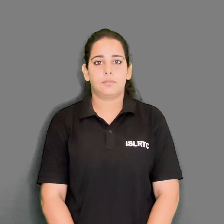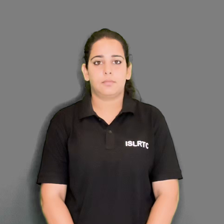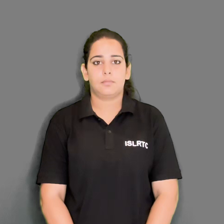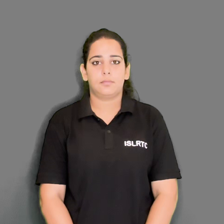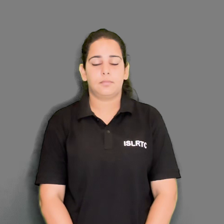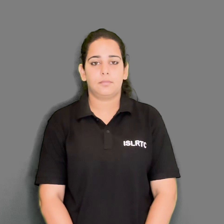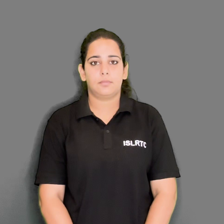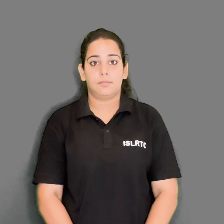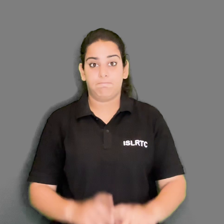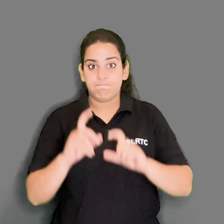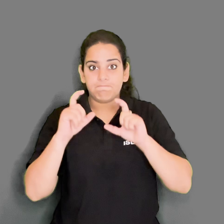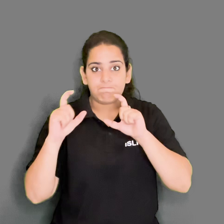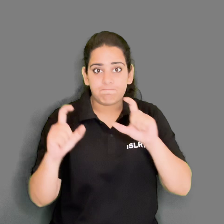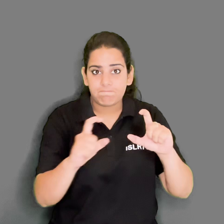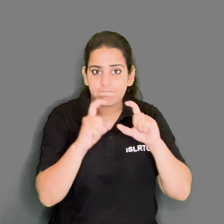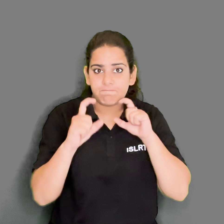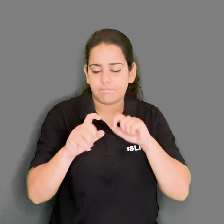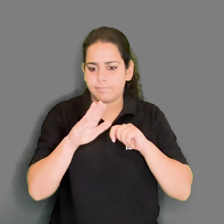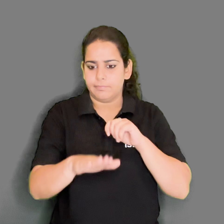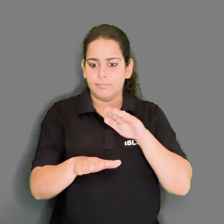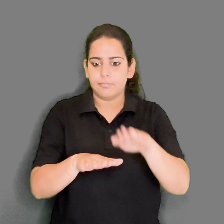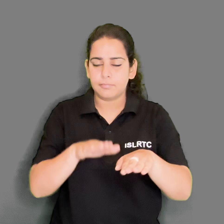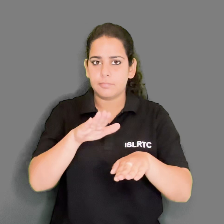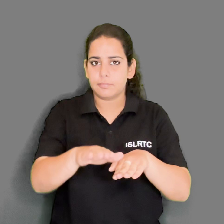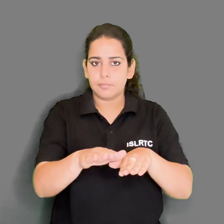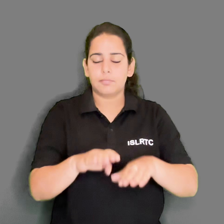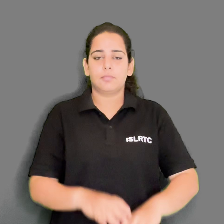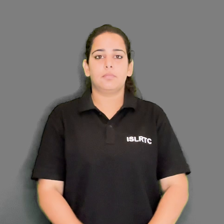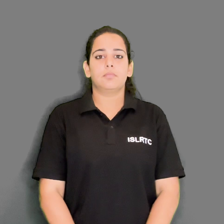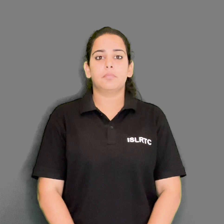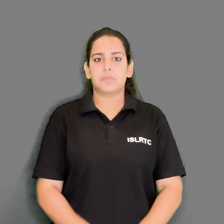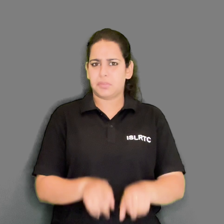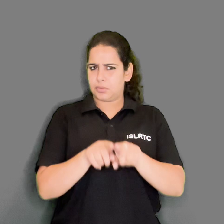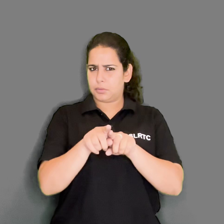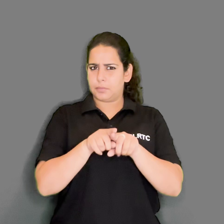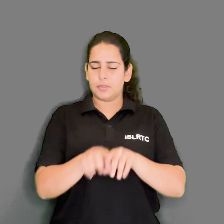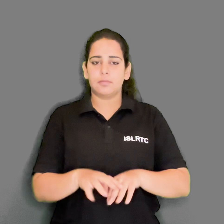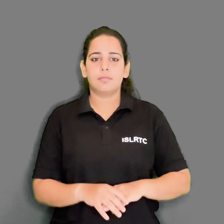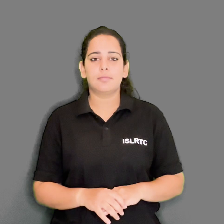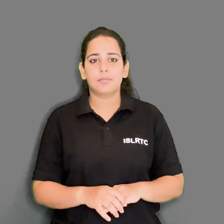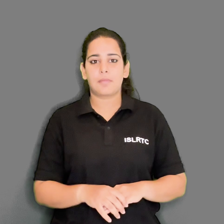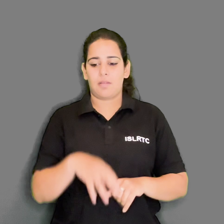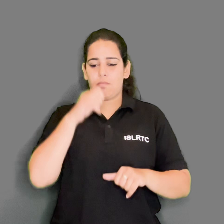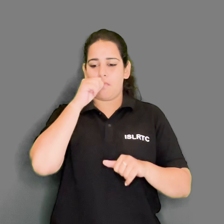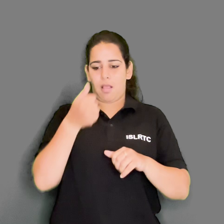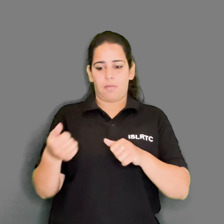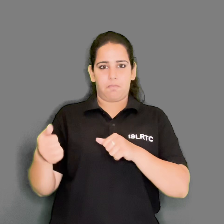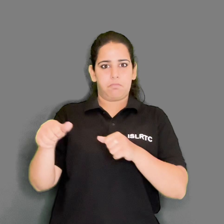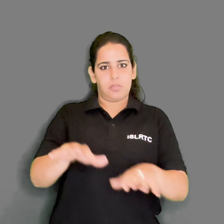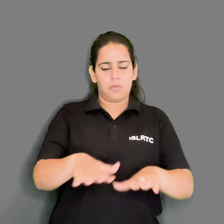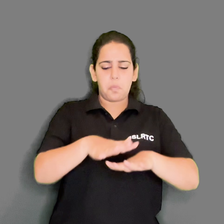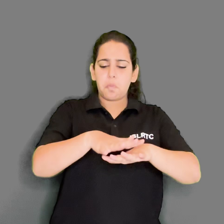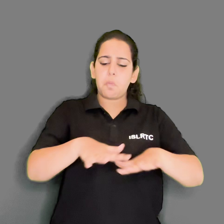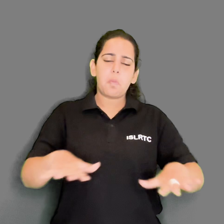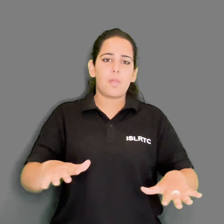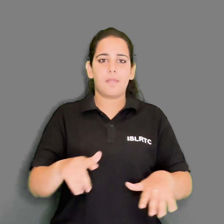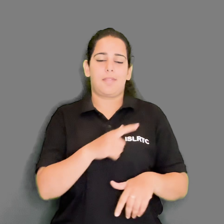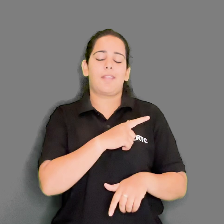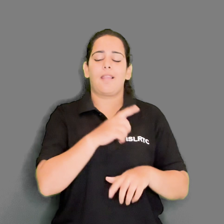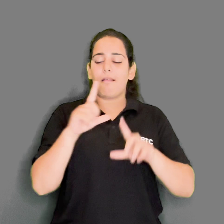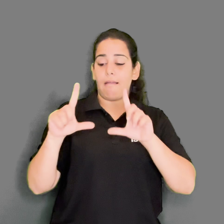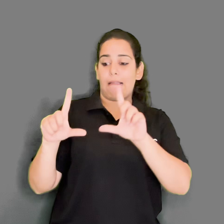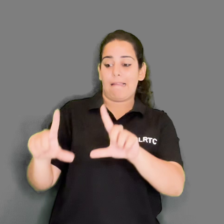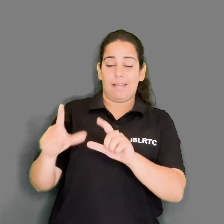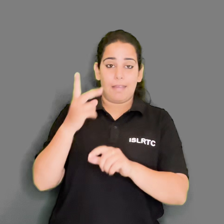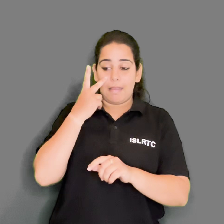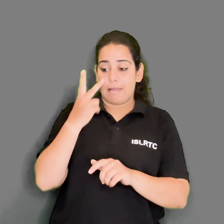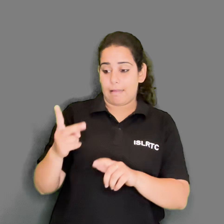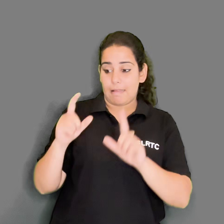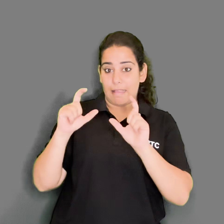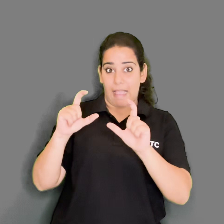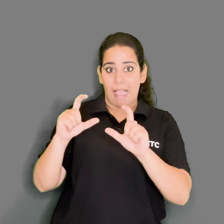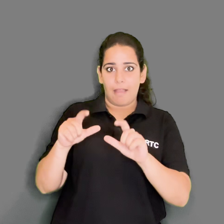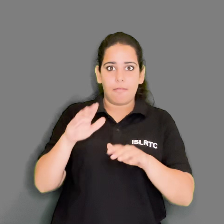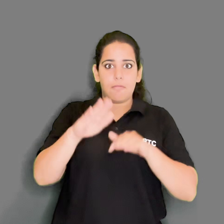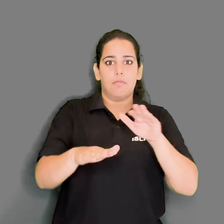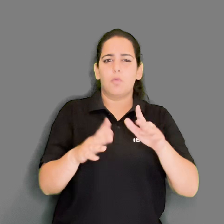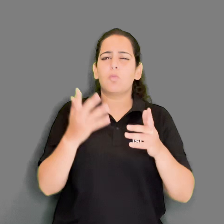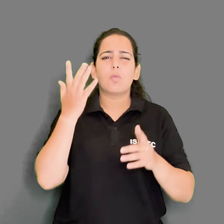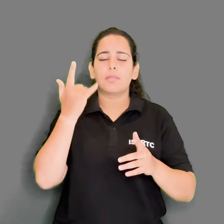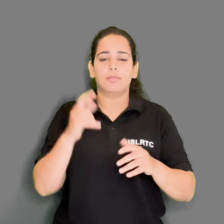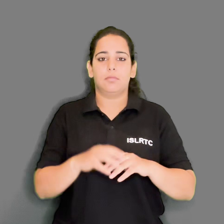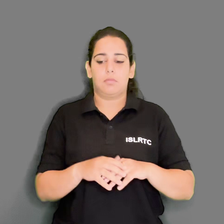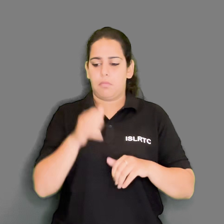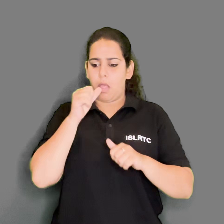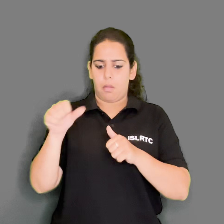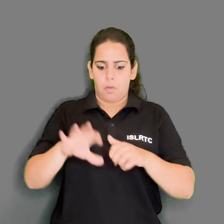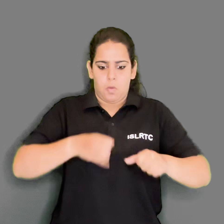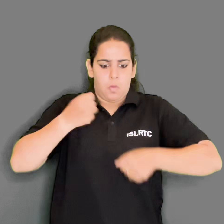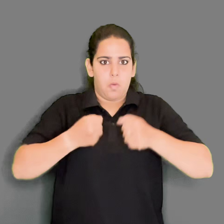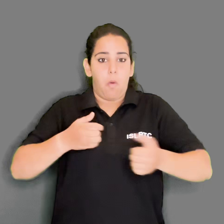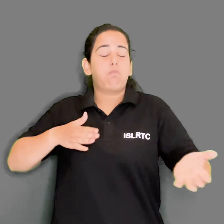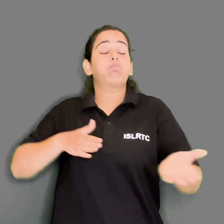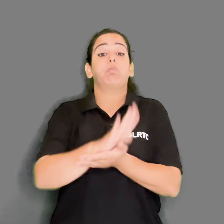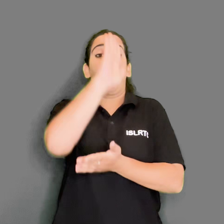Careful steps Making sure of avoiding potential danger or harm cautious